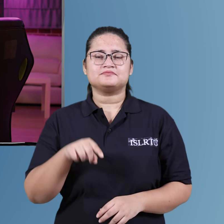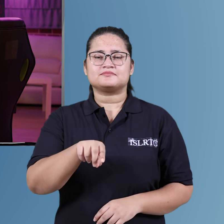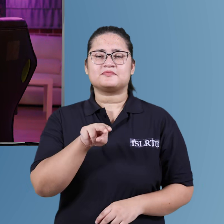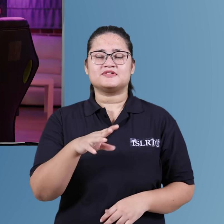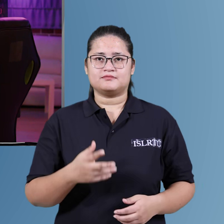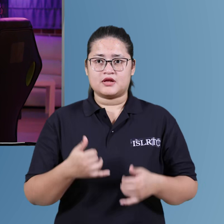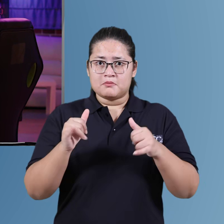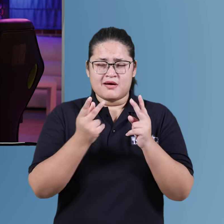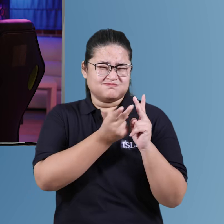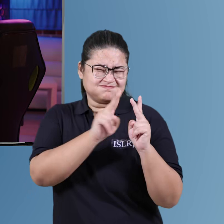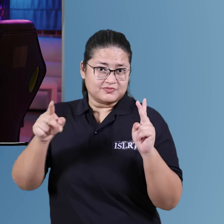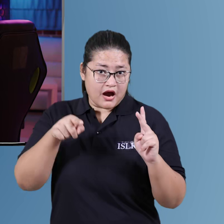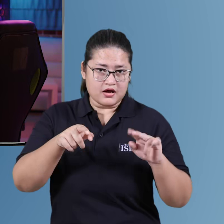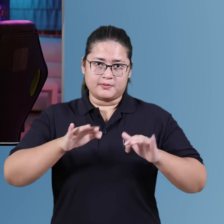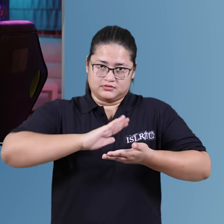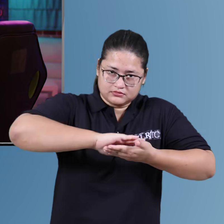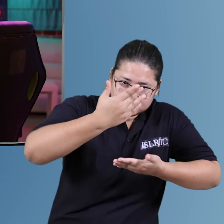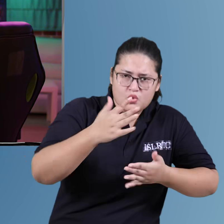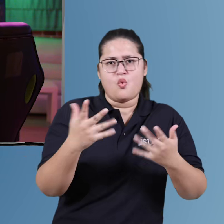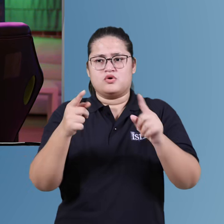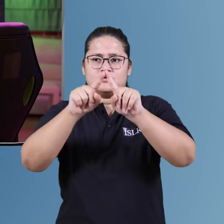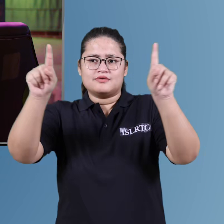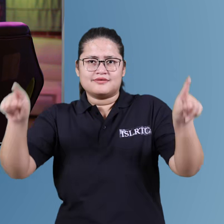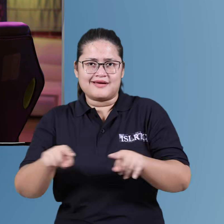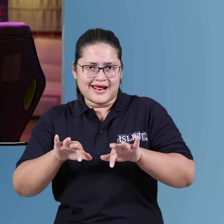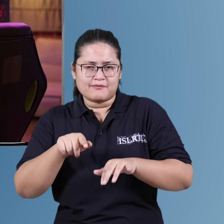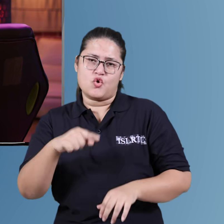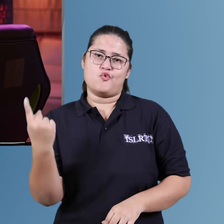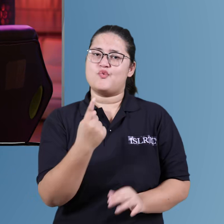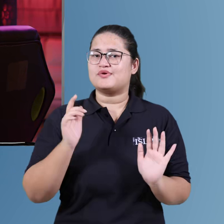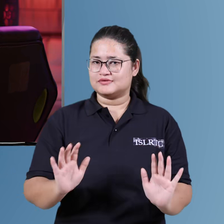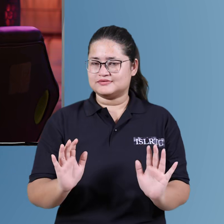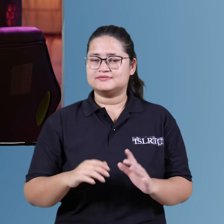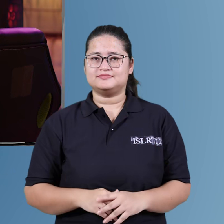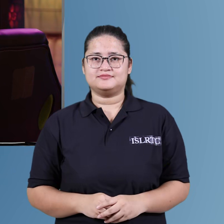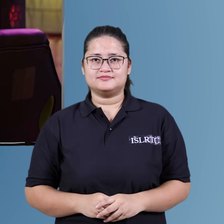Video games designed specifically to play on computers and laptops.